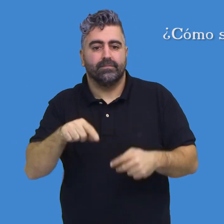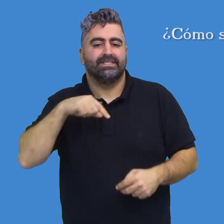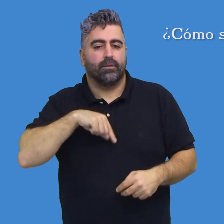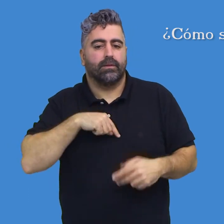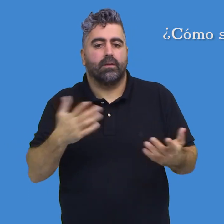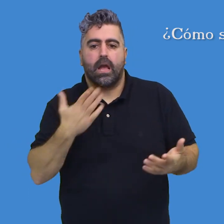sentir